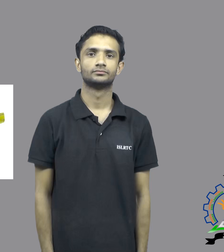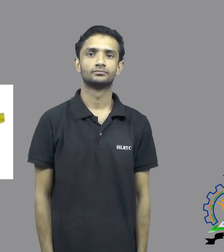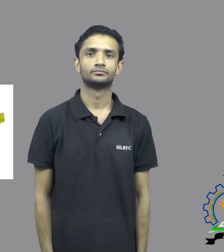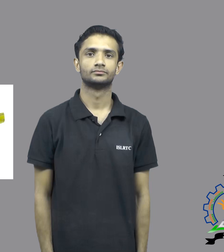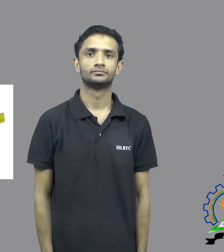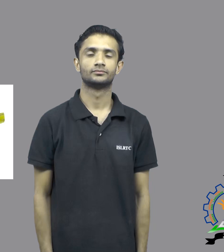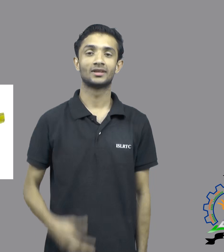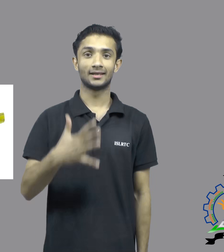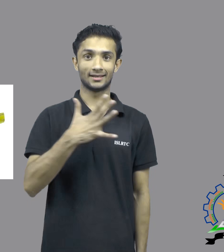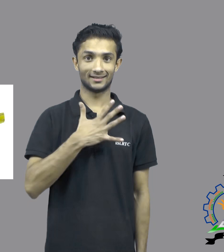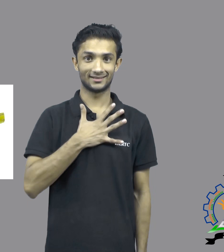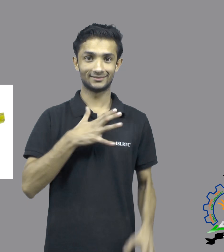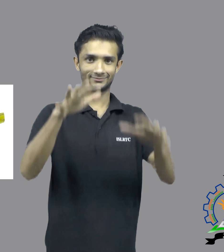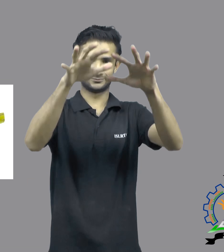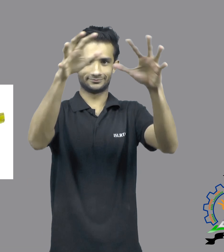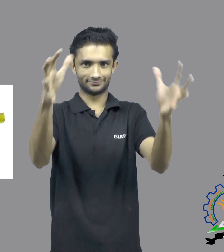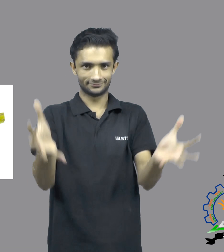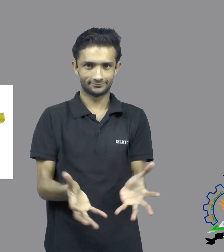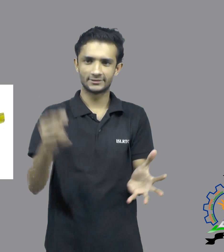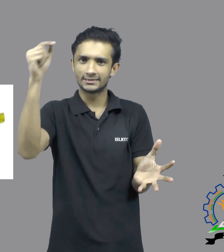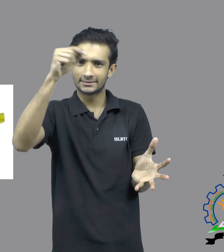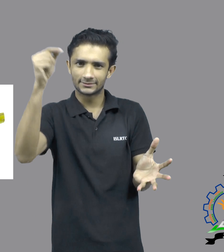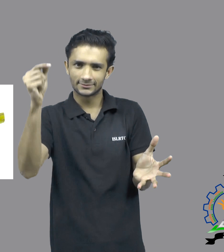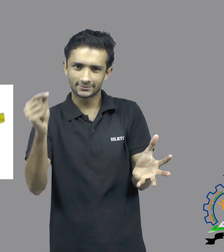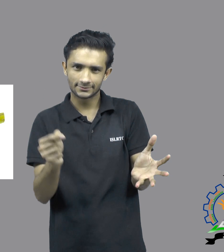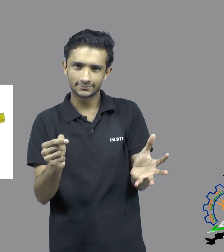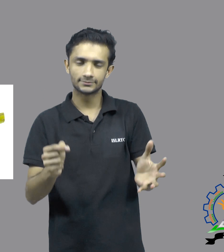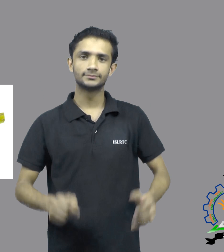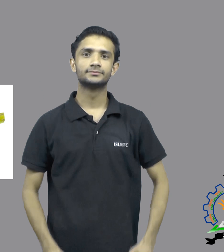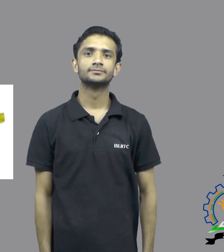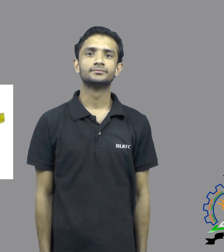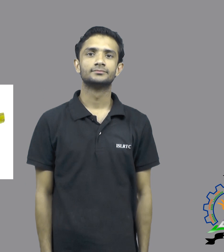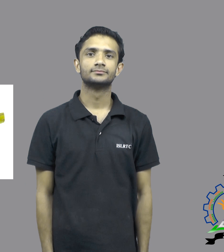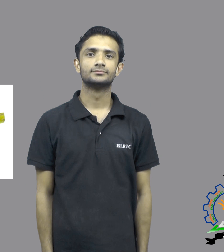Jackfruit